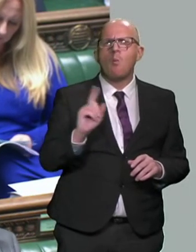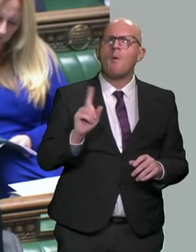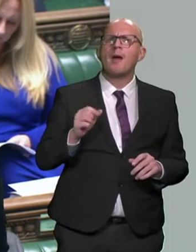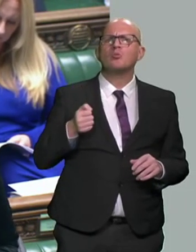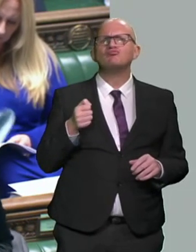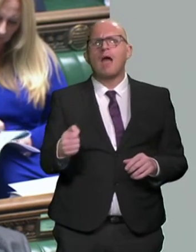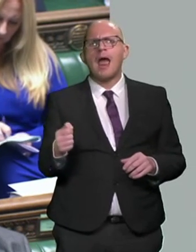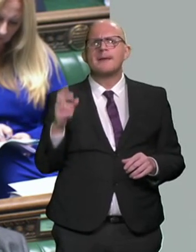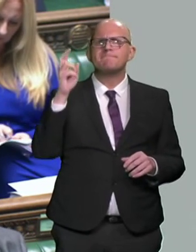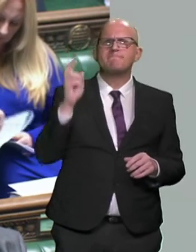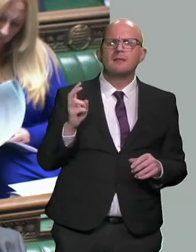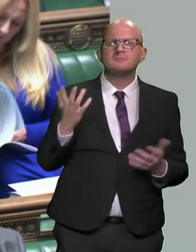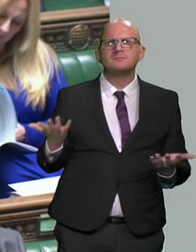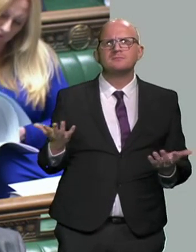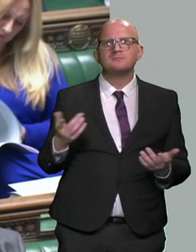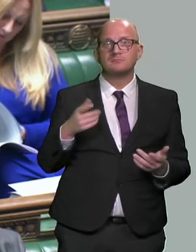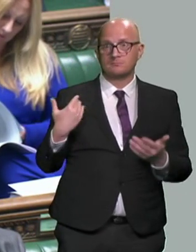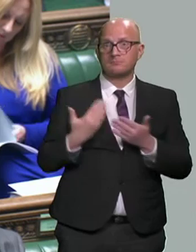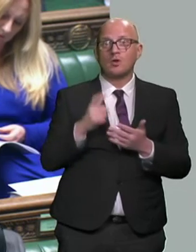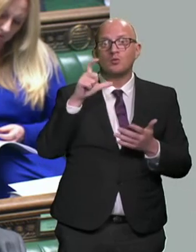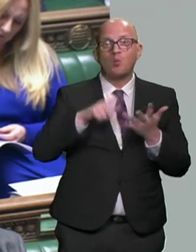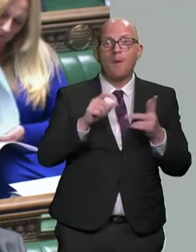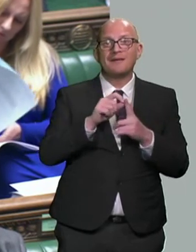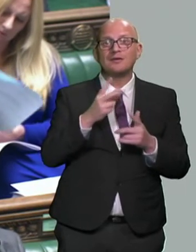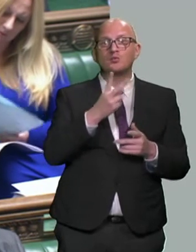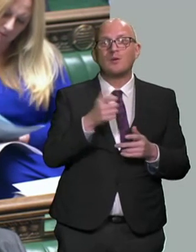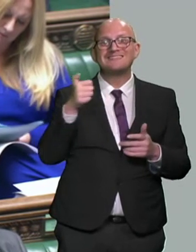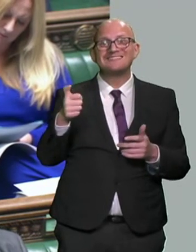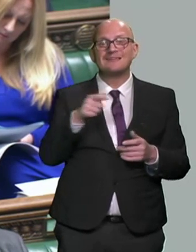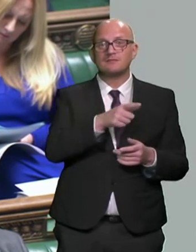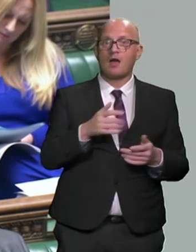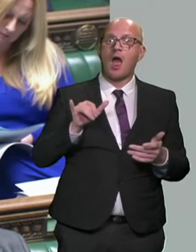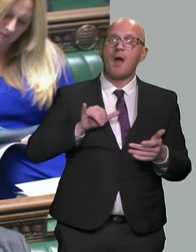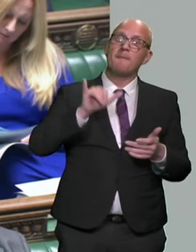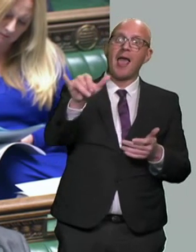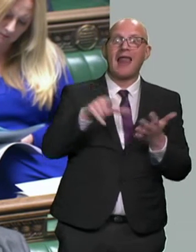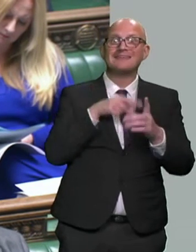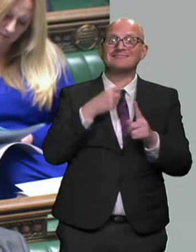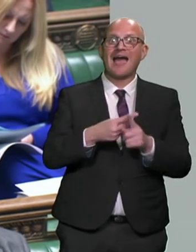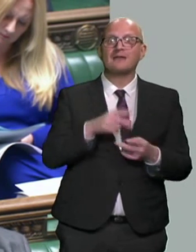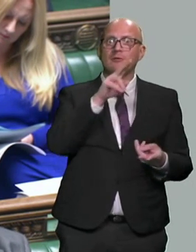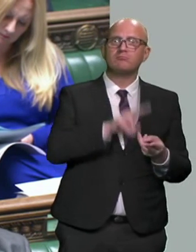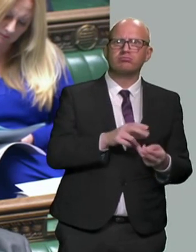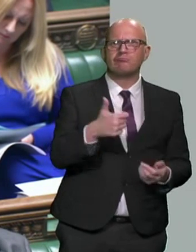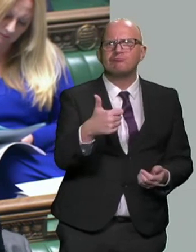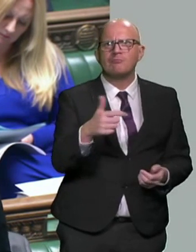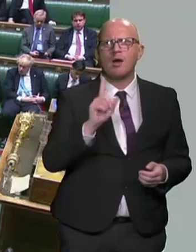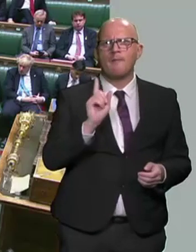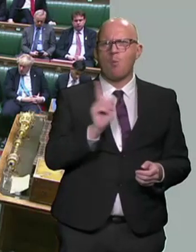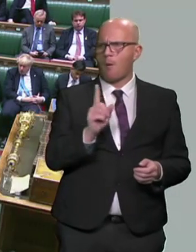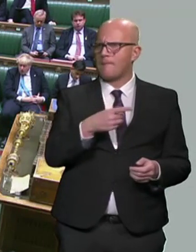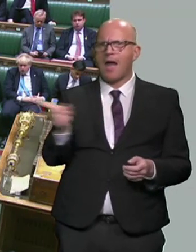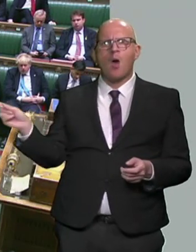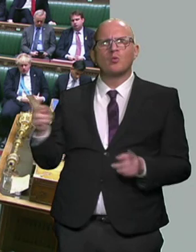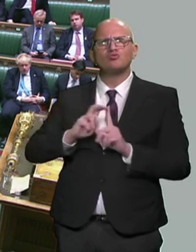The Chancellor cut air passenger duty during COP26 but he still offers nothing for the millions of commuters who use public transport every day.